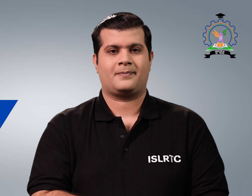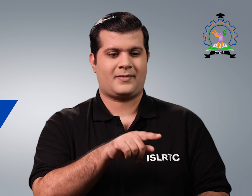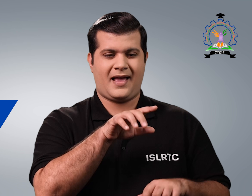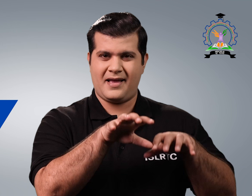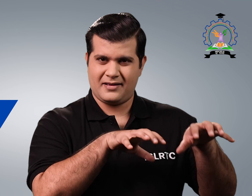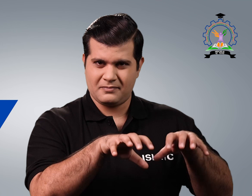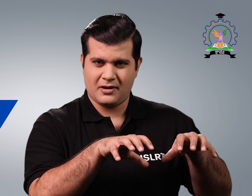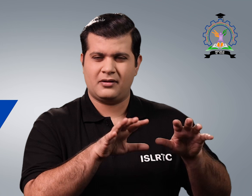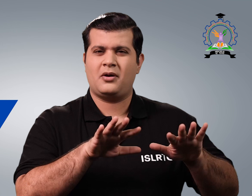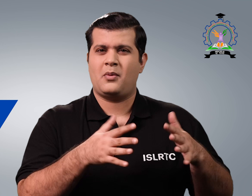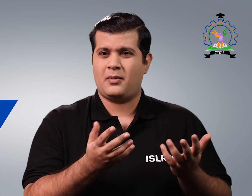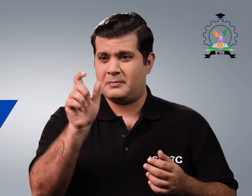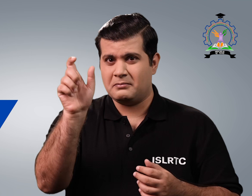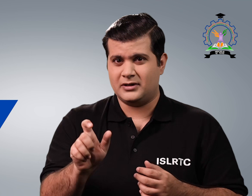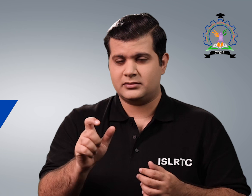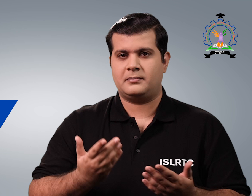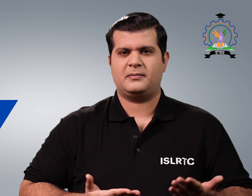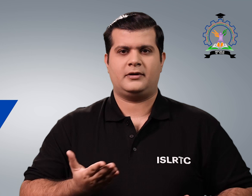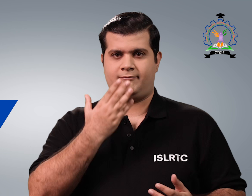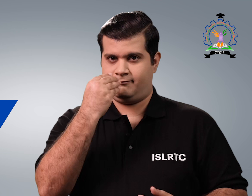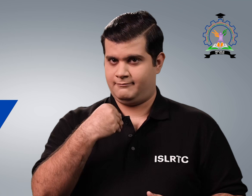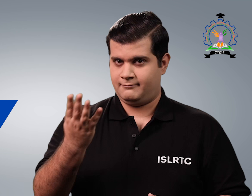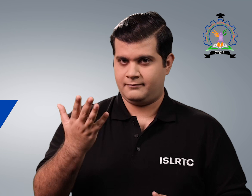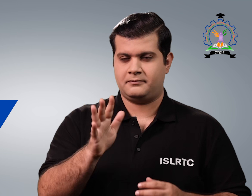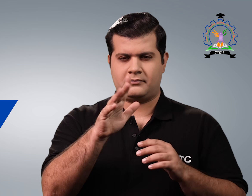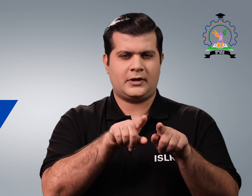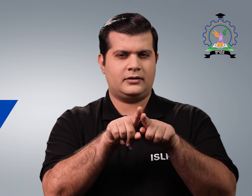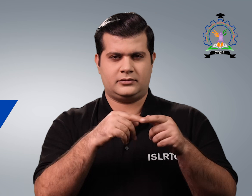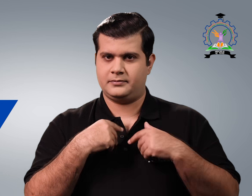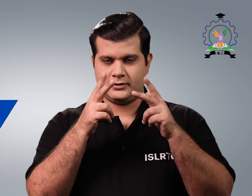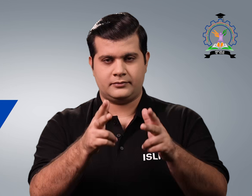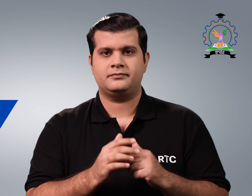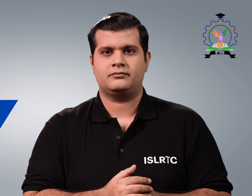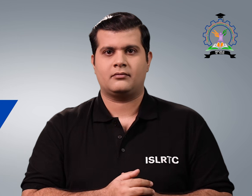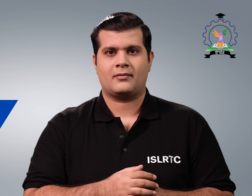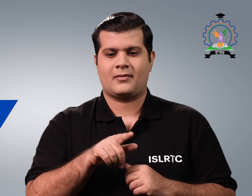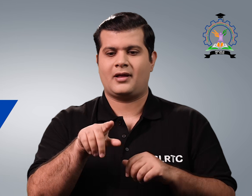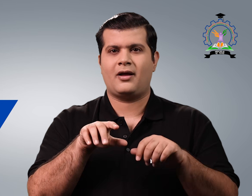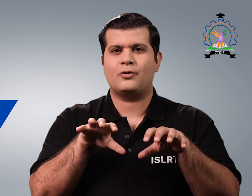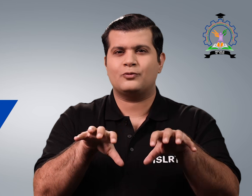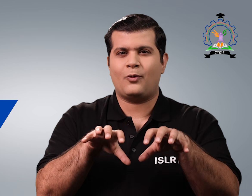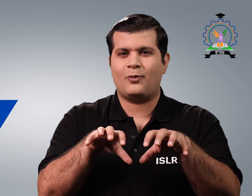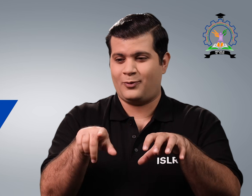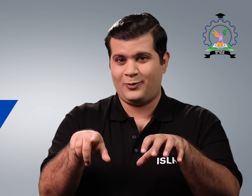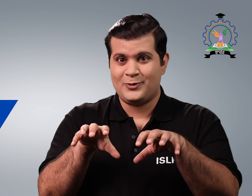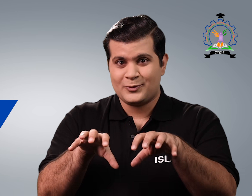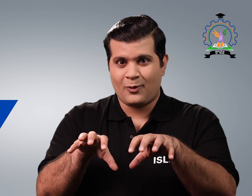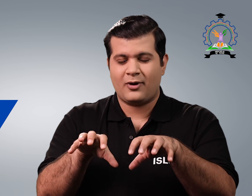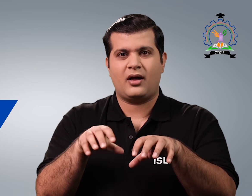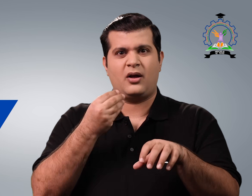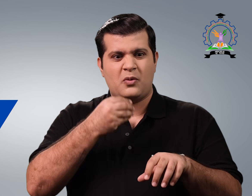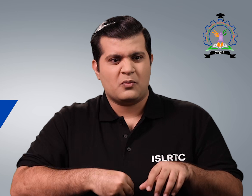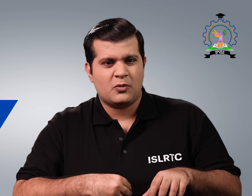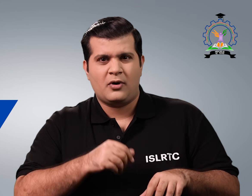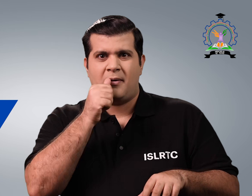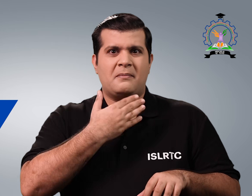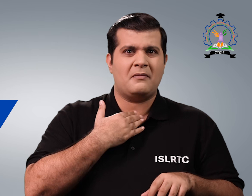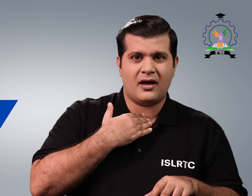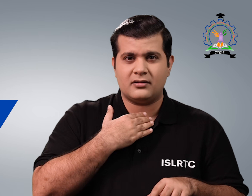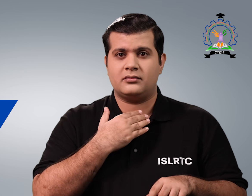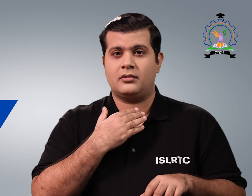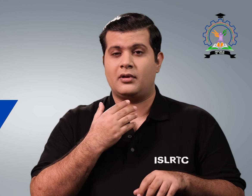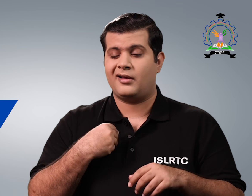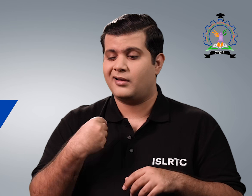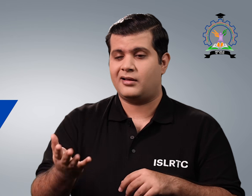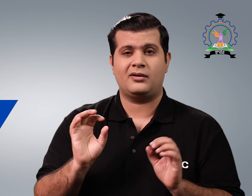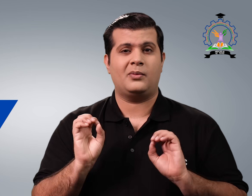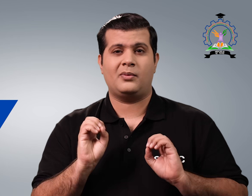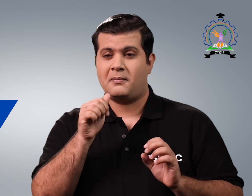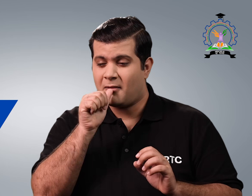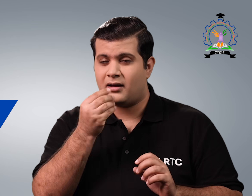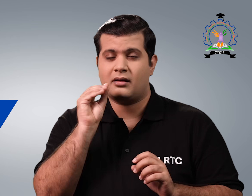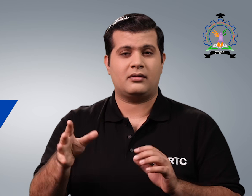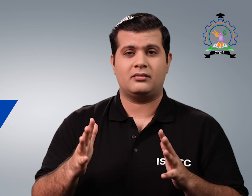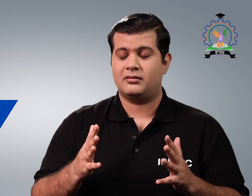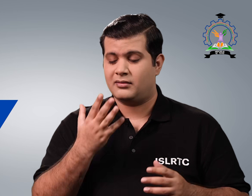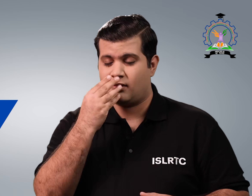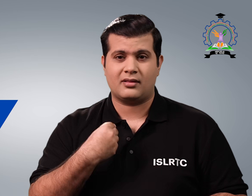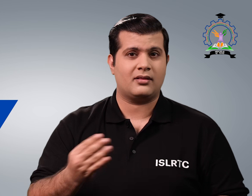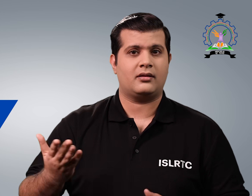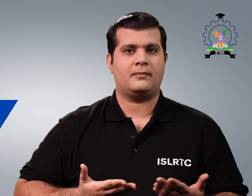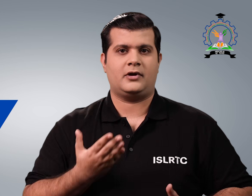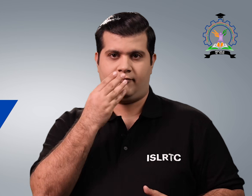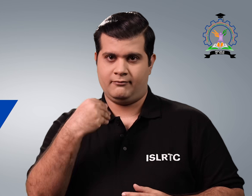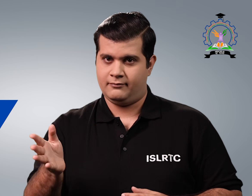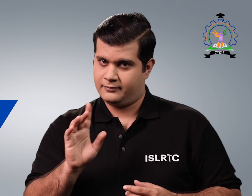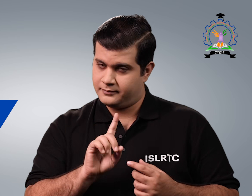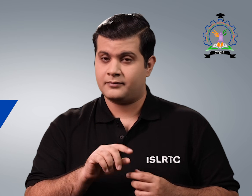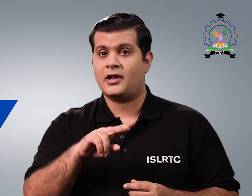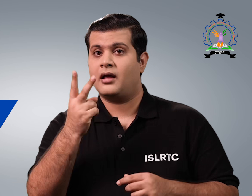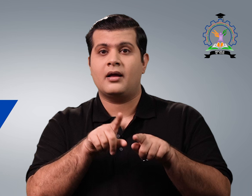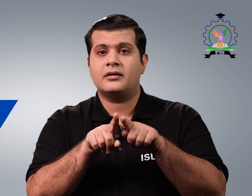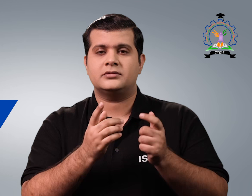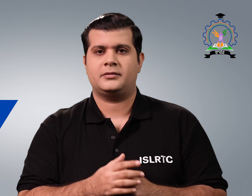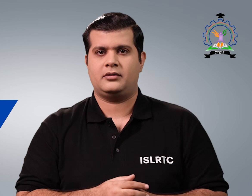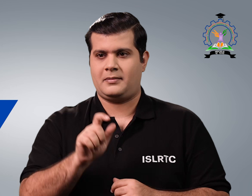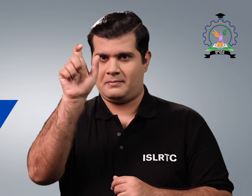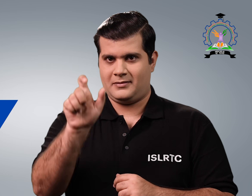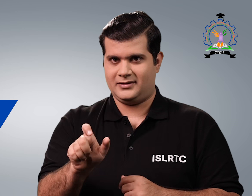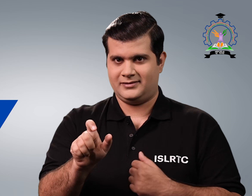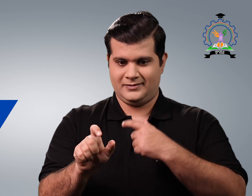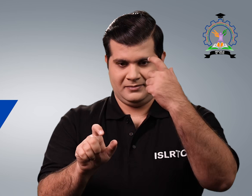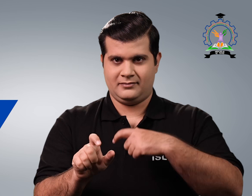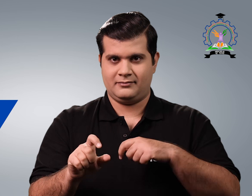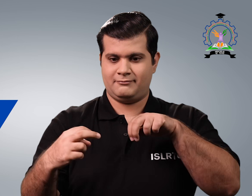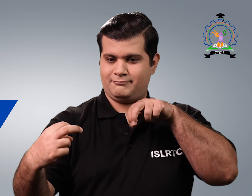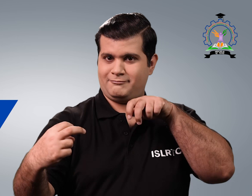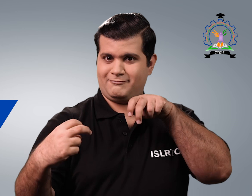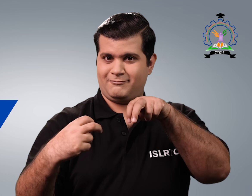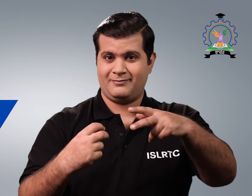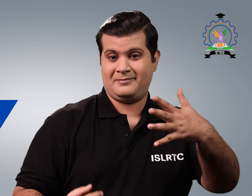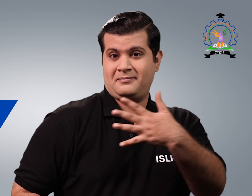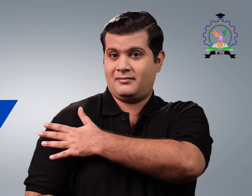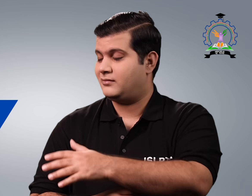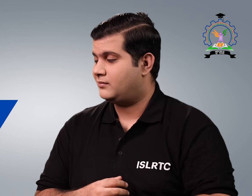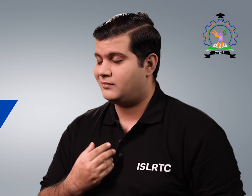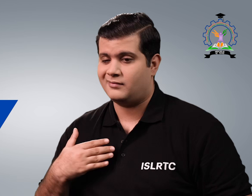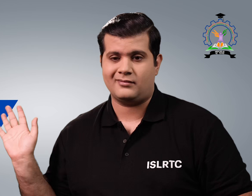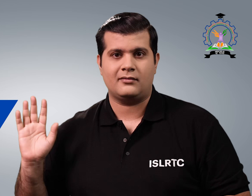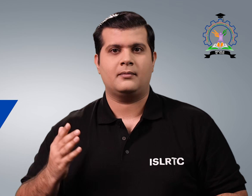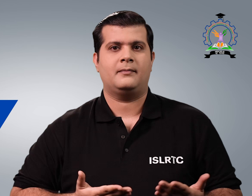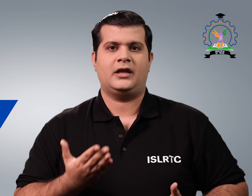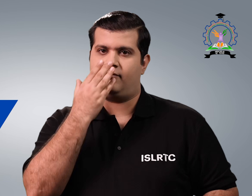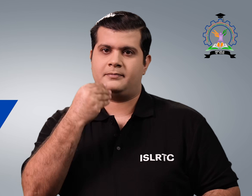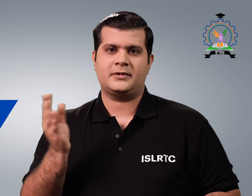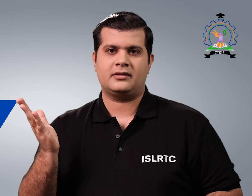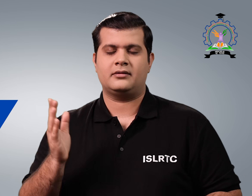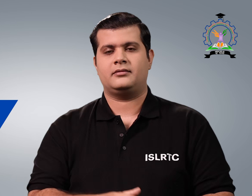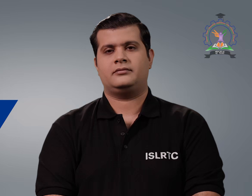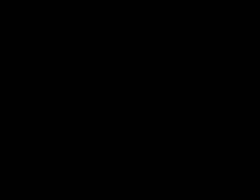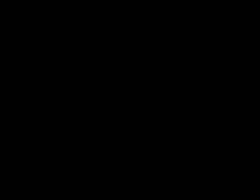To be cruel to a person or an animal. Here's an example. When a dog is hungry or thirsty if you do not give it water or food, it means you're mistreating the dog. When two people are walking towards each other and you push the other person, the person is being mistreated.